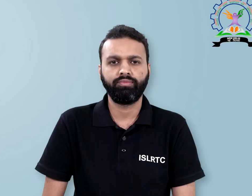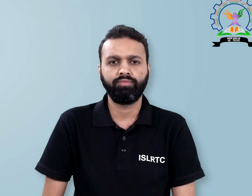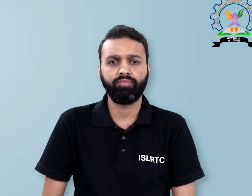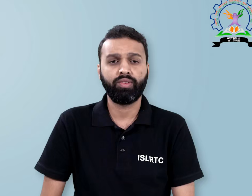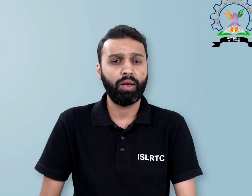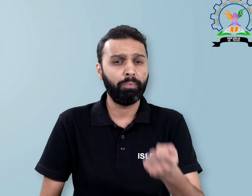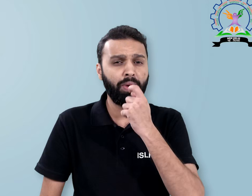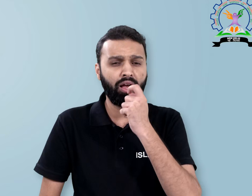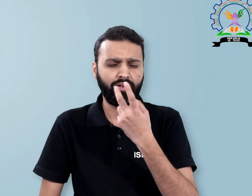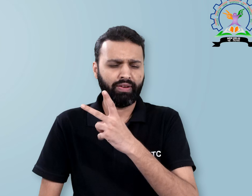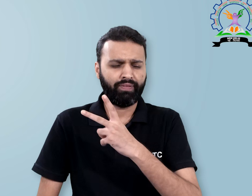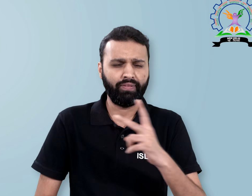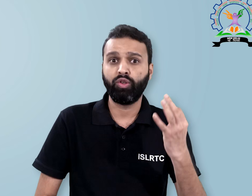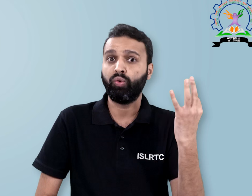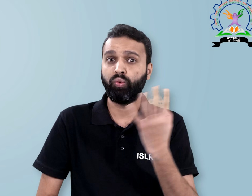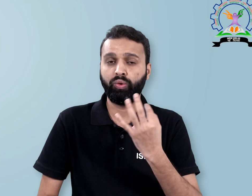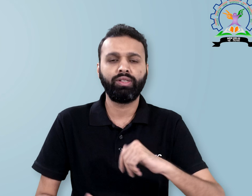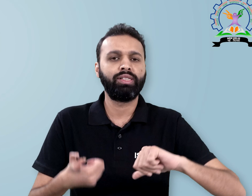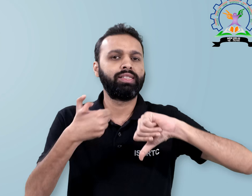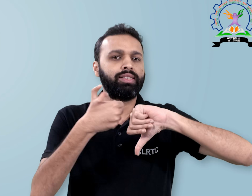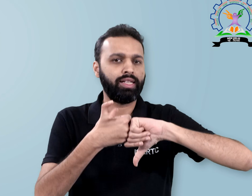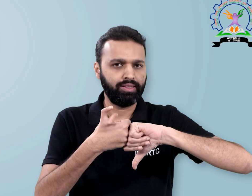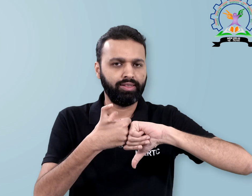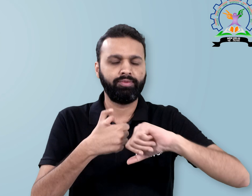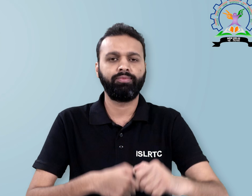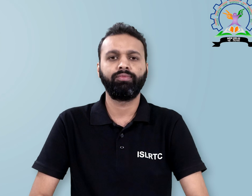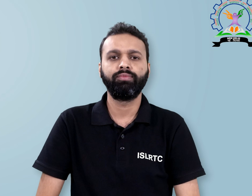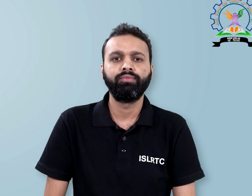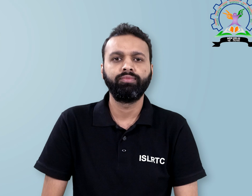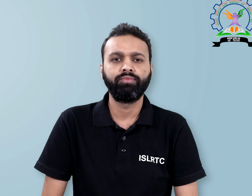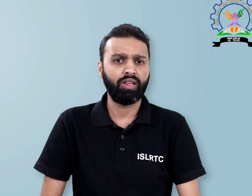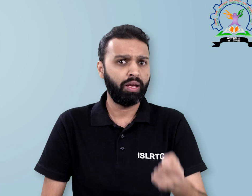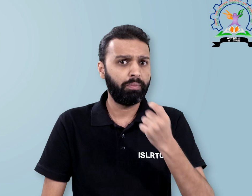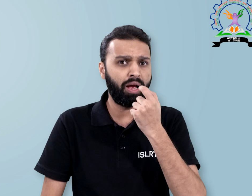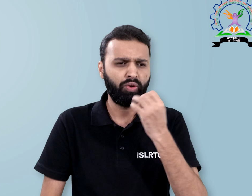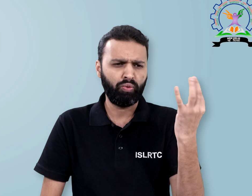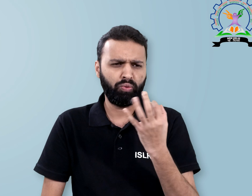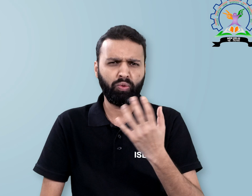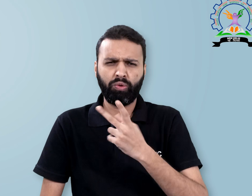Clinical Trial